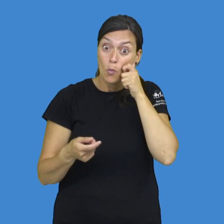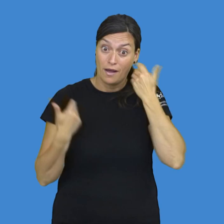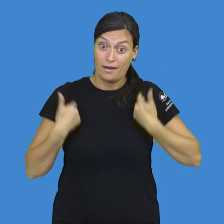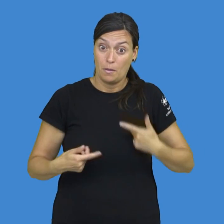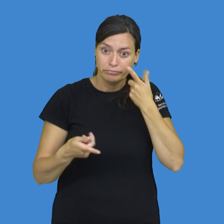cuerpo